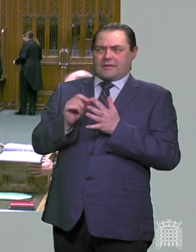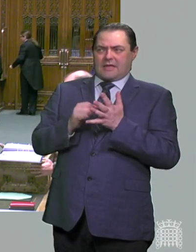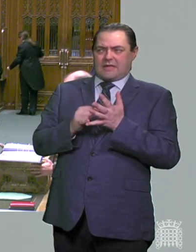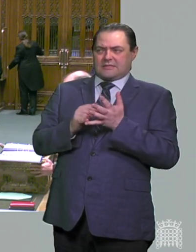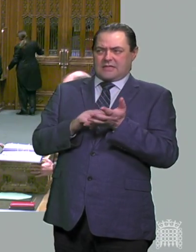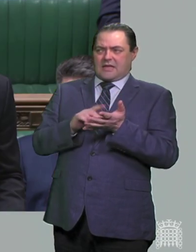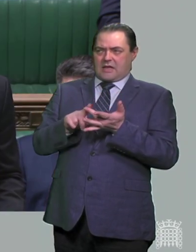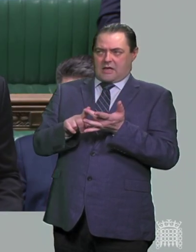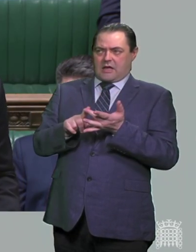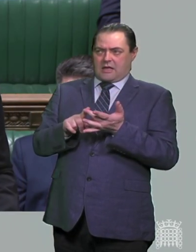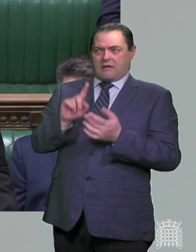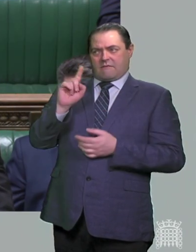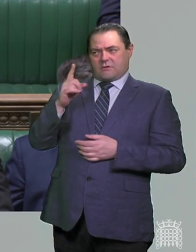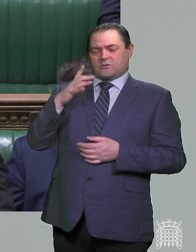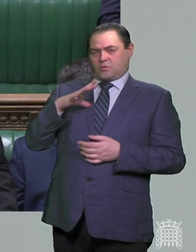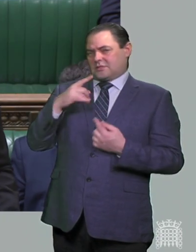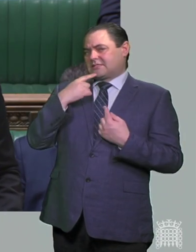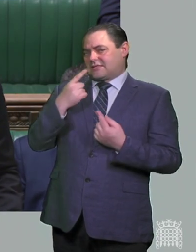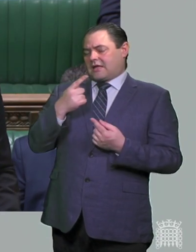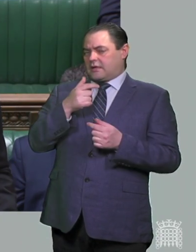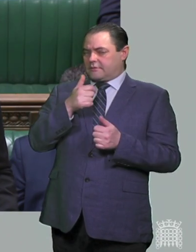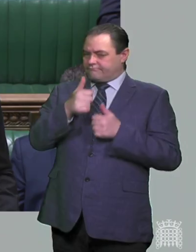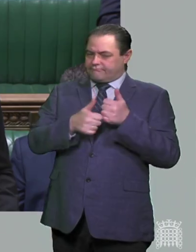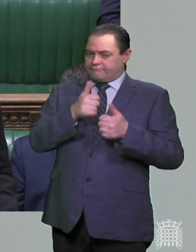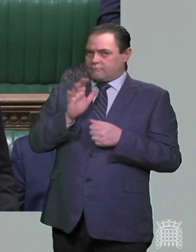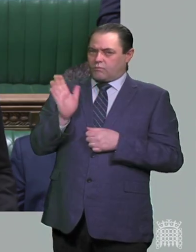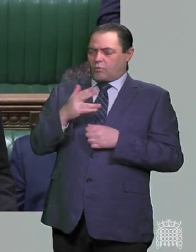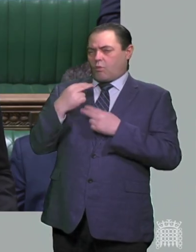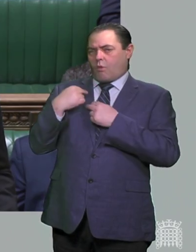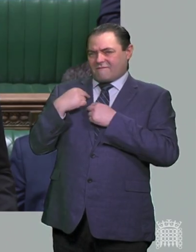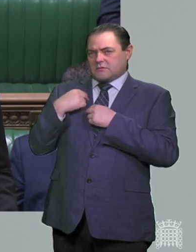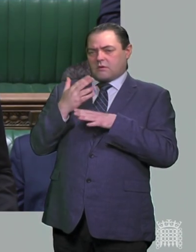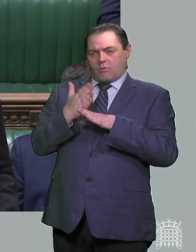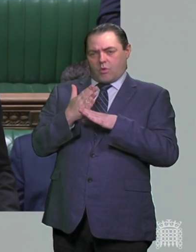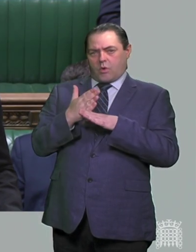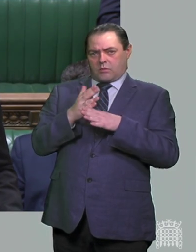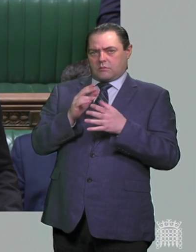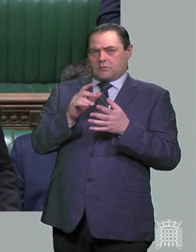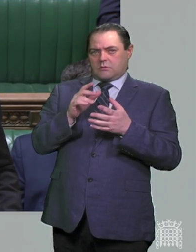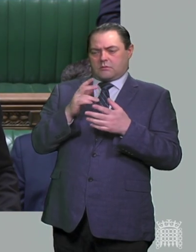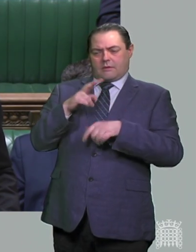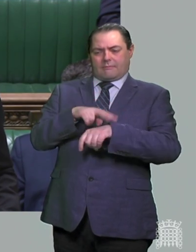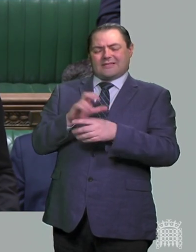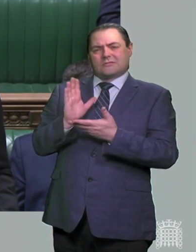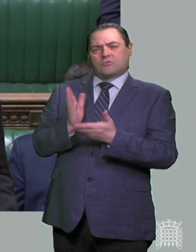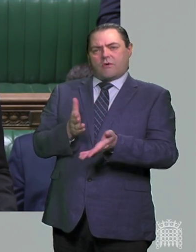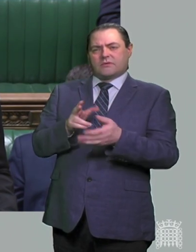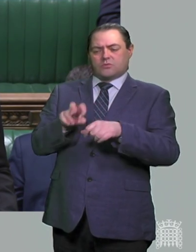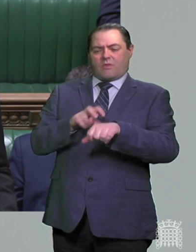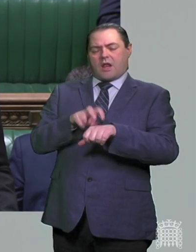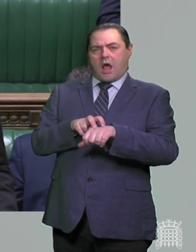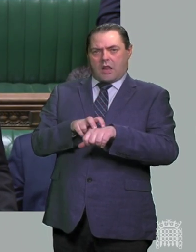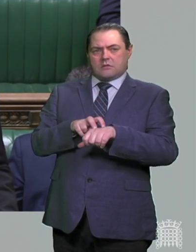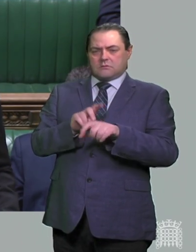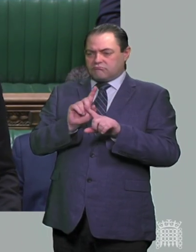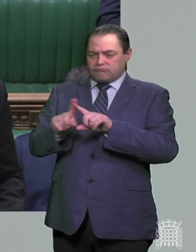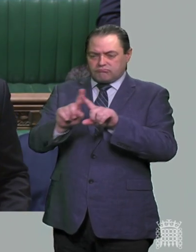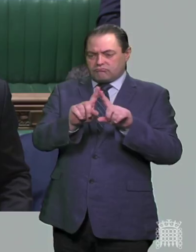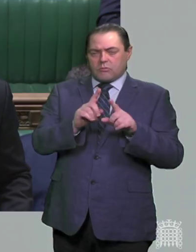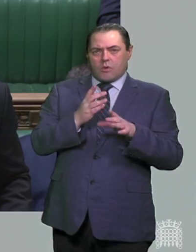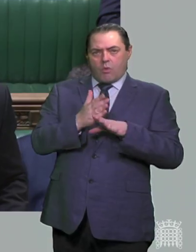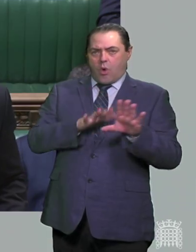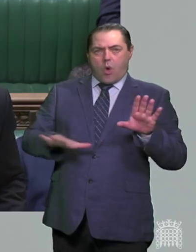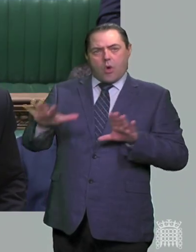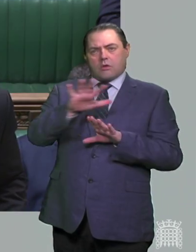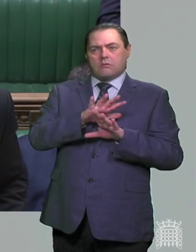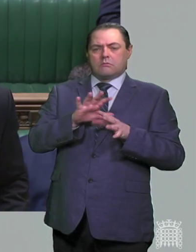First, I pay tribute to all the officers in the Police Service of Northern Ireland for all the work they do across communities, and to the Chief Constable.